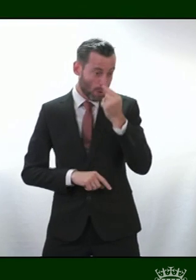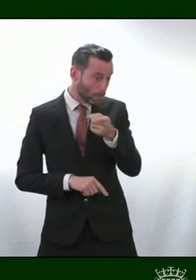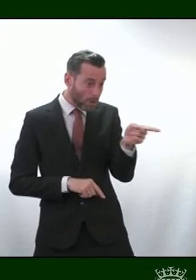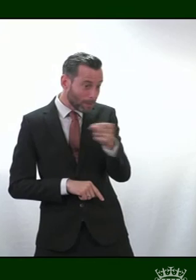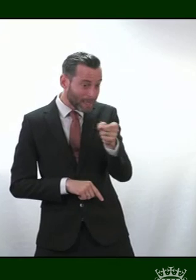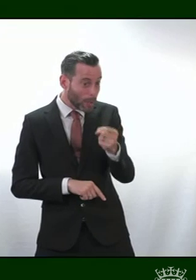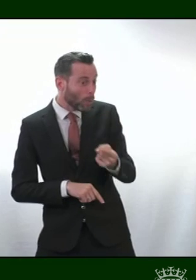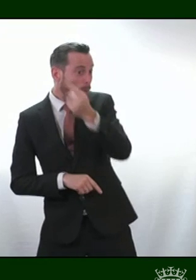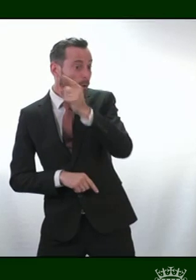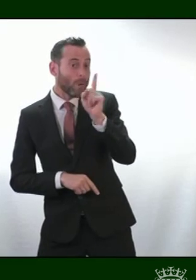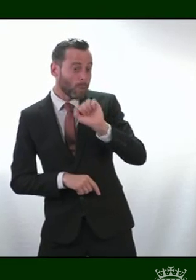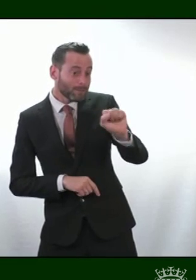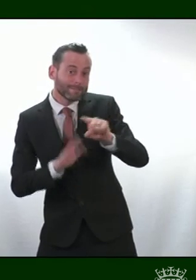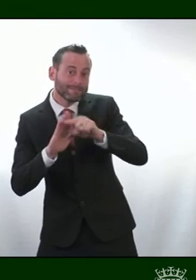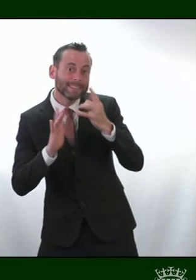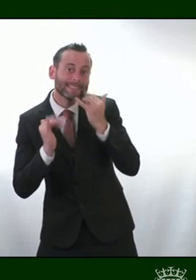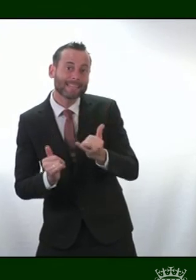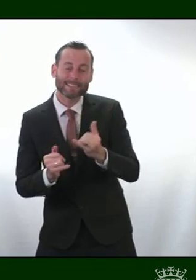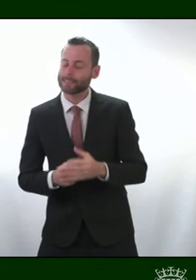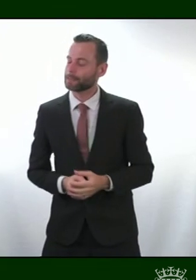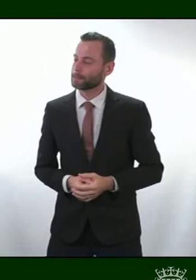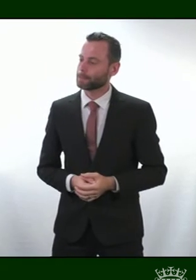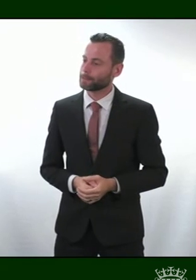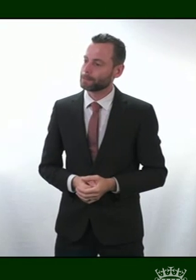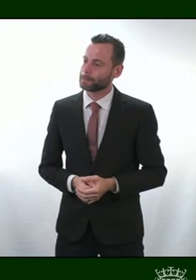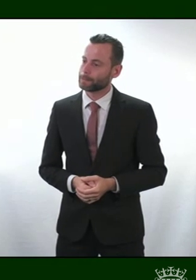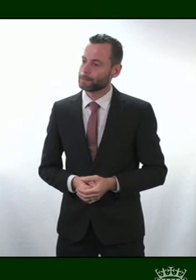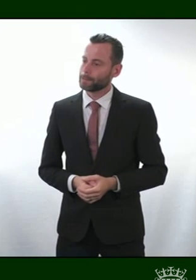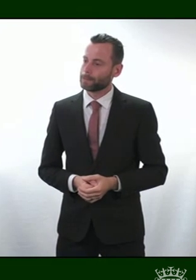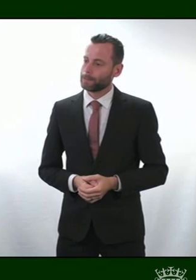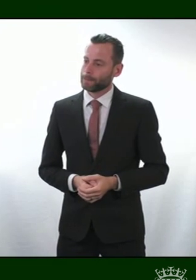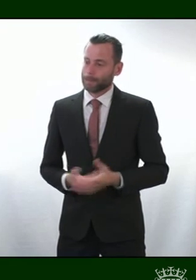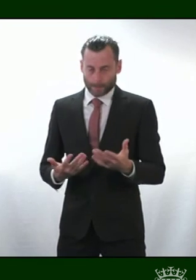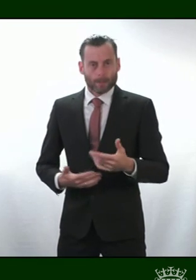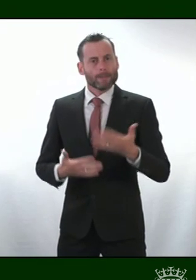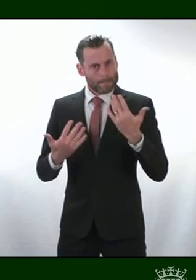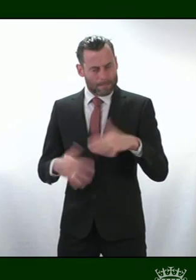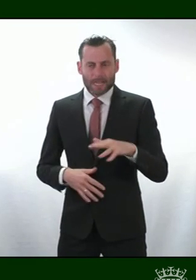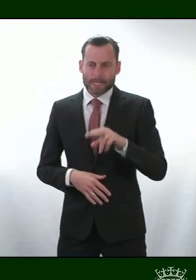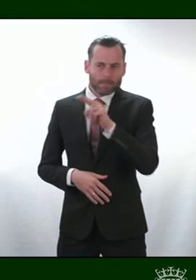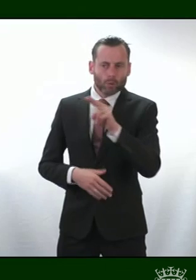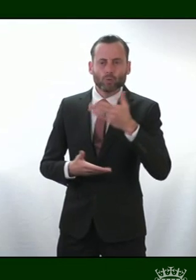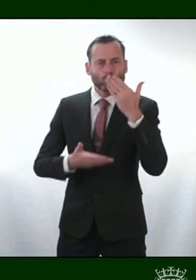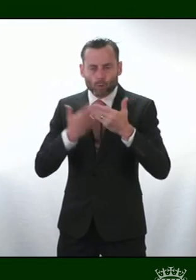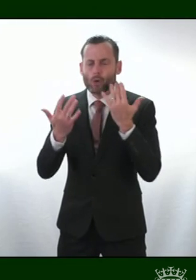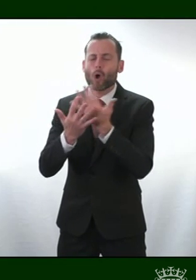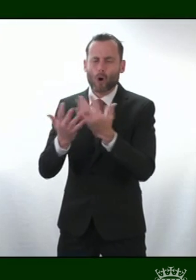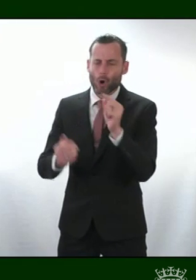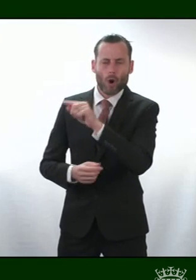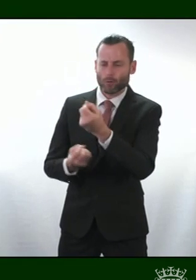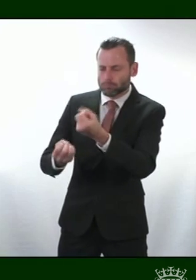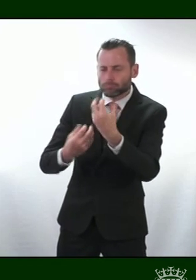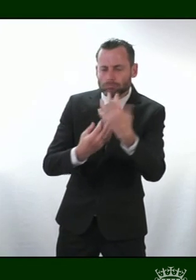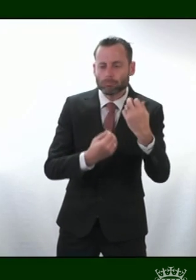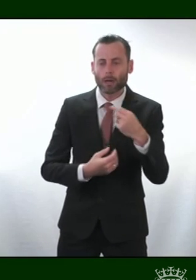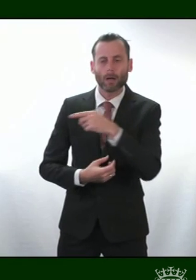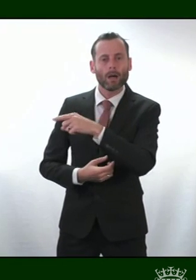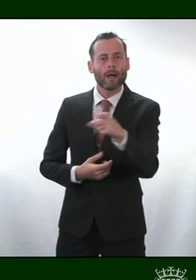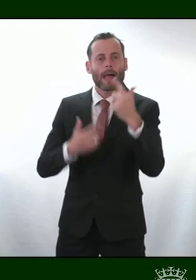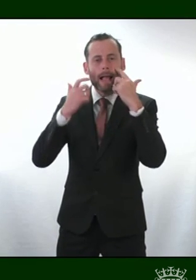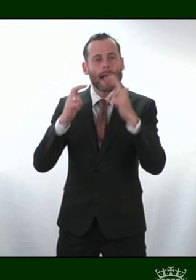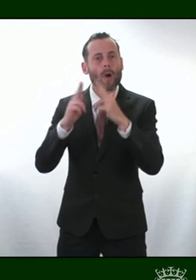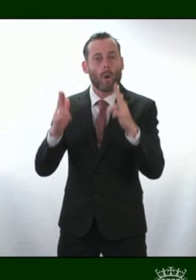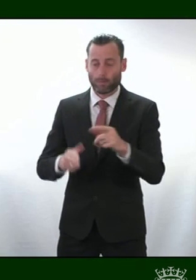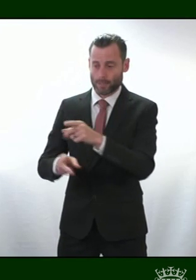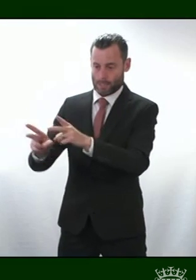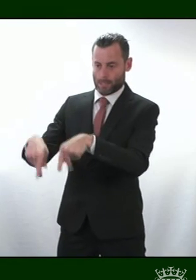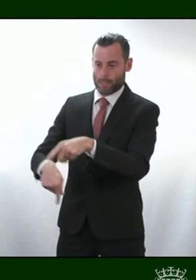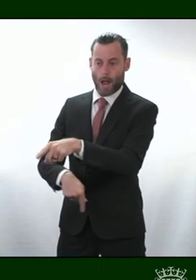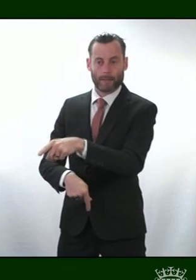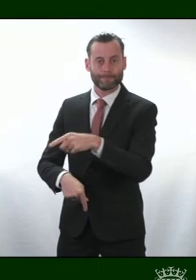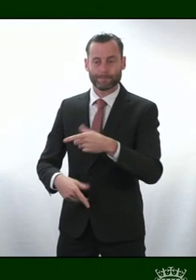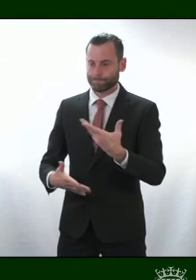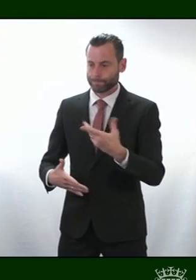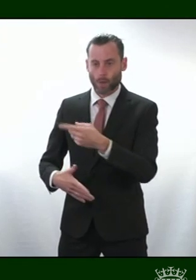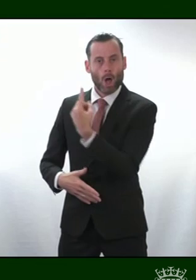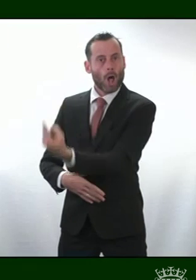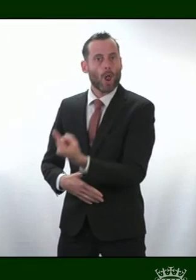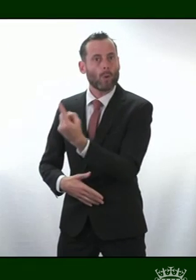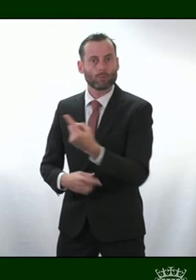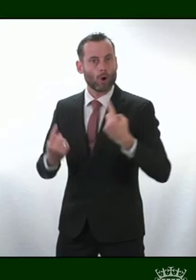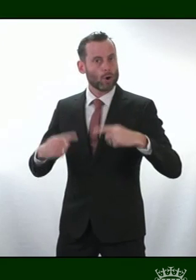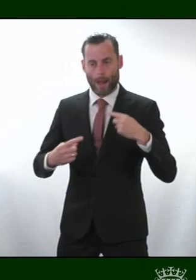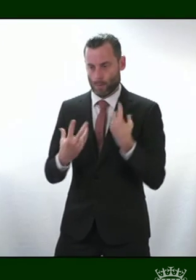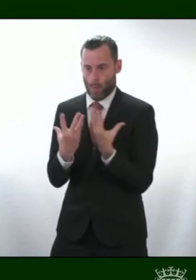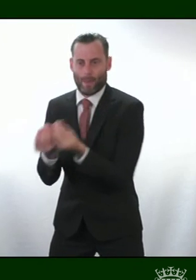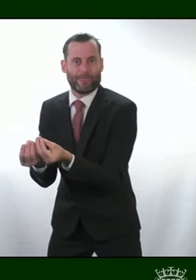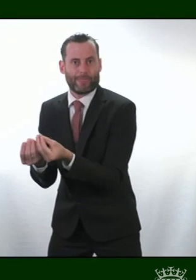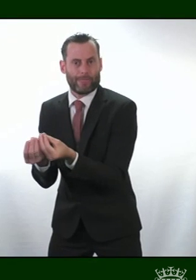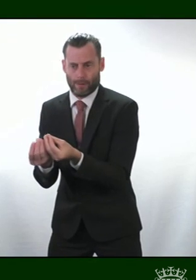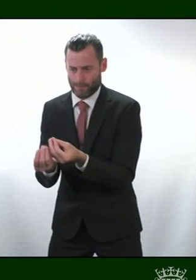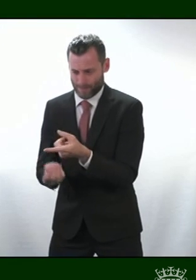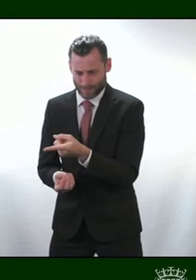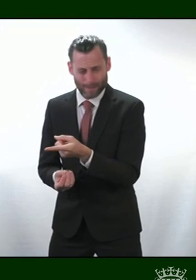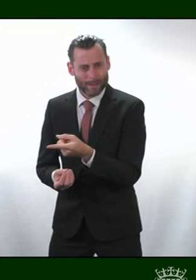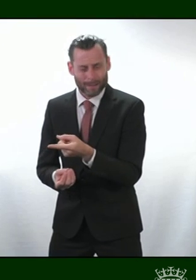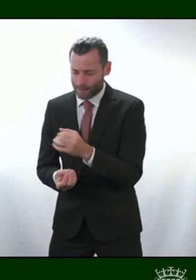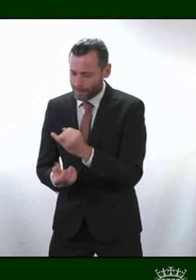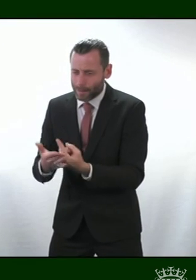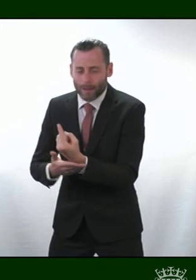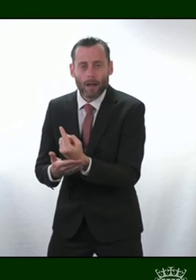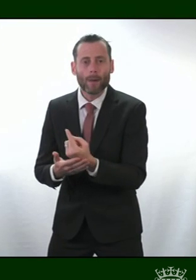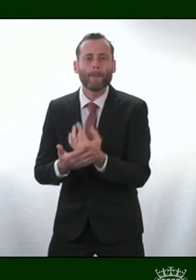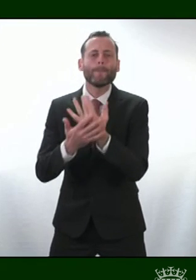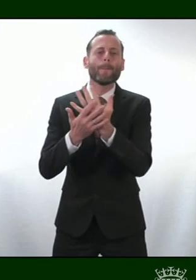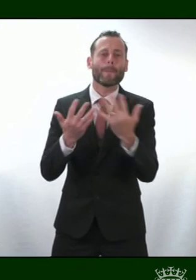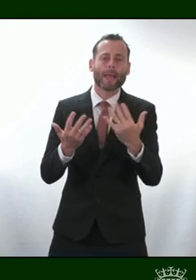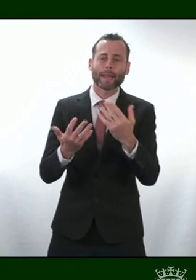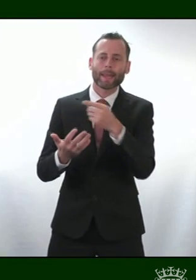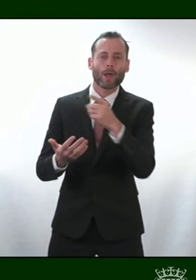Alongside the tragic stories we have heard of relatives dying alone in care homes and people not being able to say goodbye to their loved ones, we have heard from mothers who have had to give birth without the support of their partners or their families.